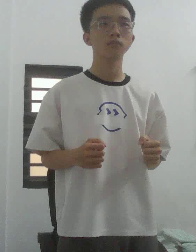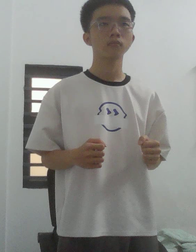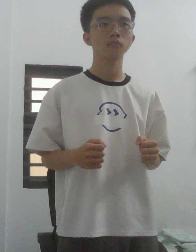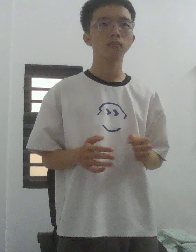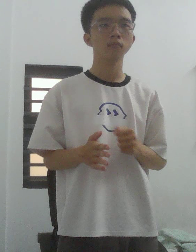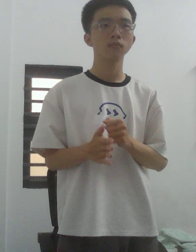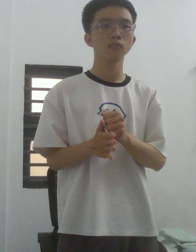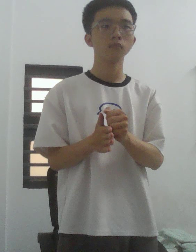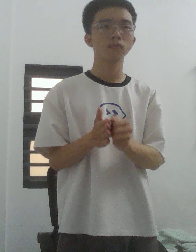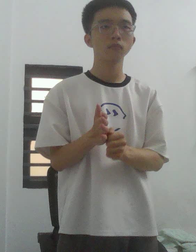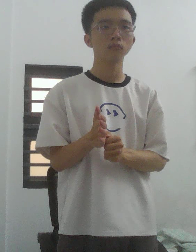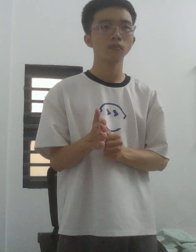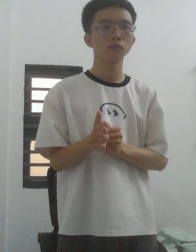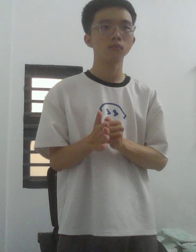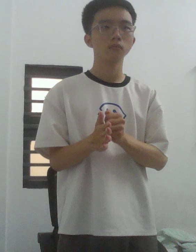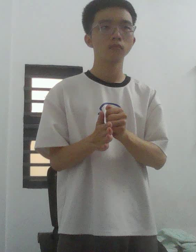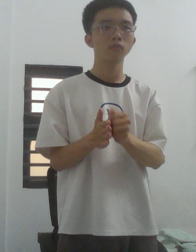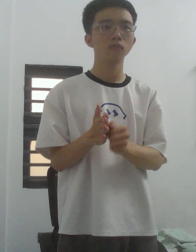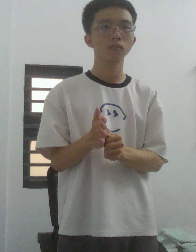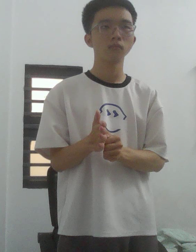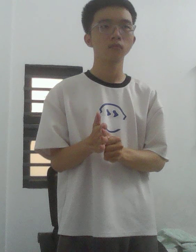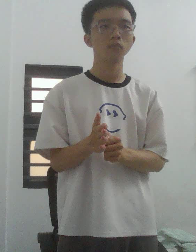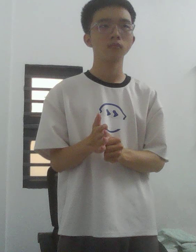thang